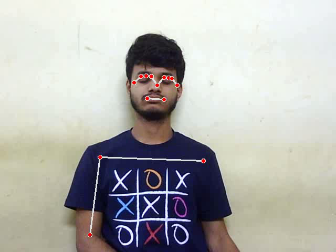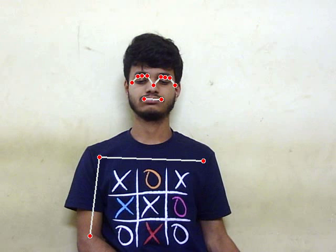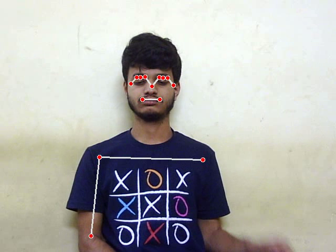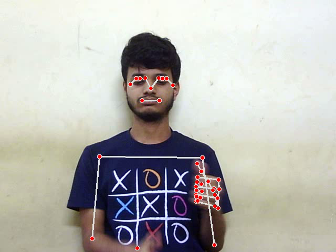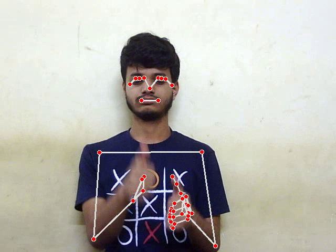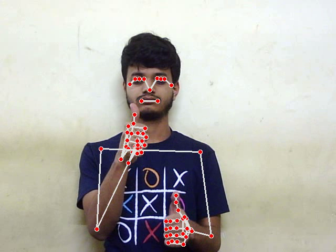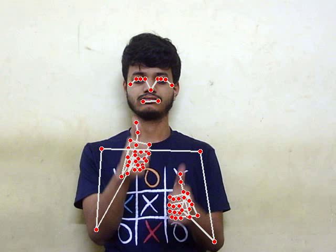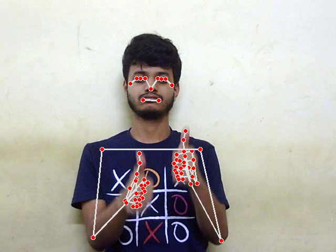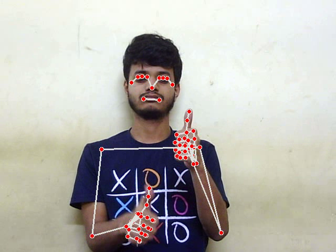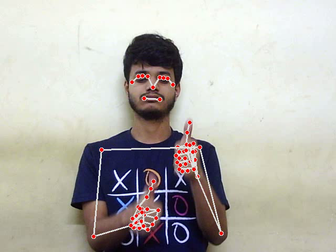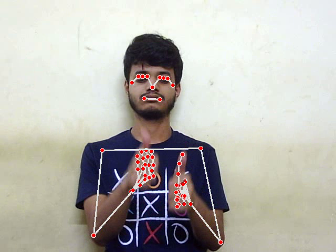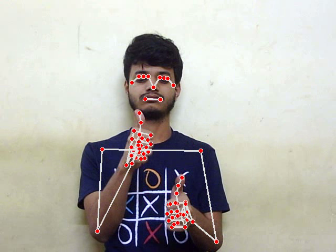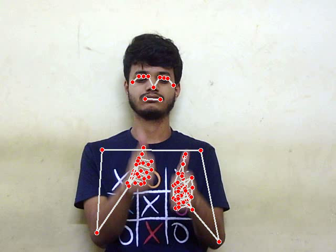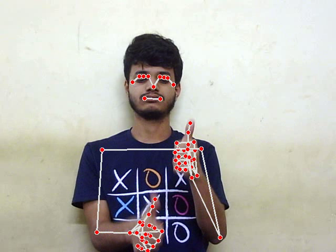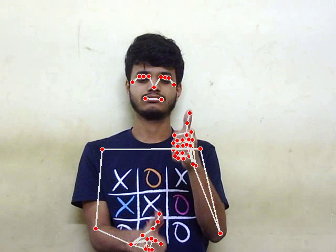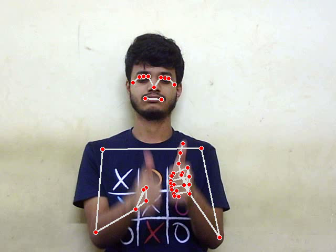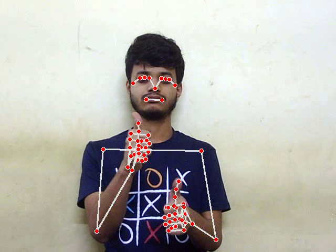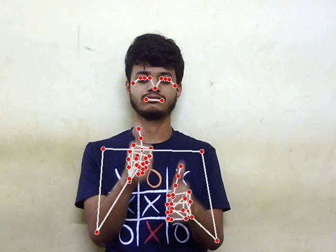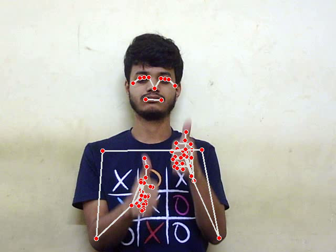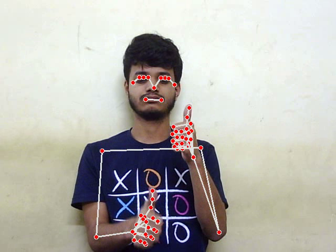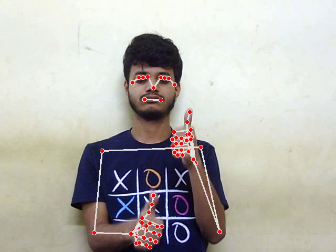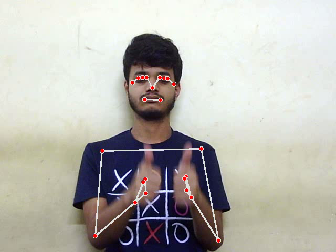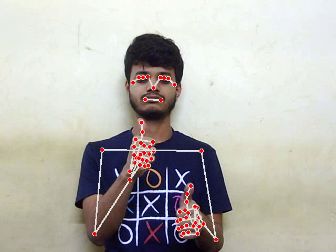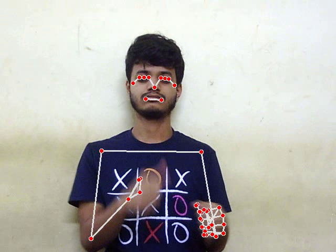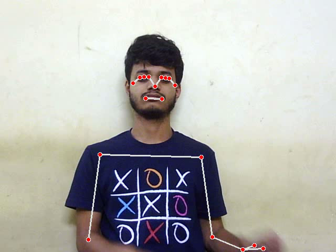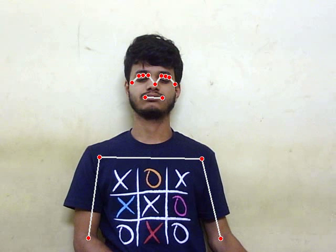which